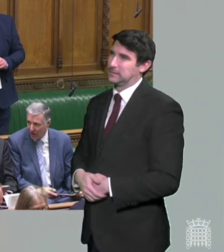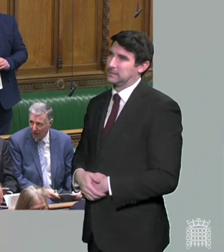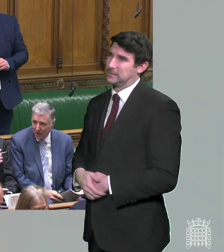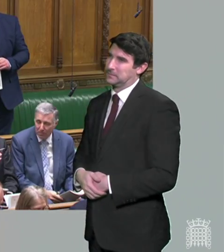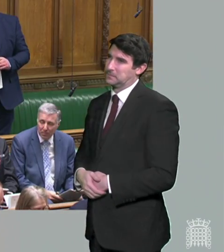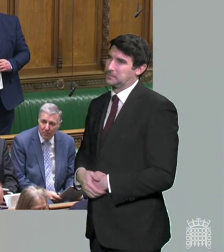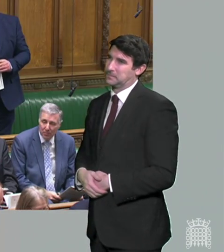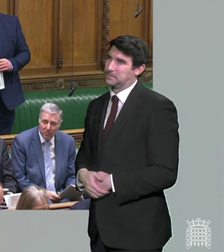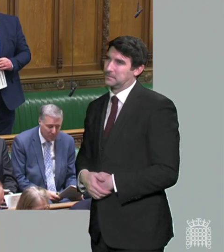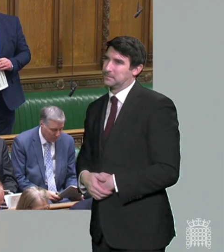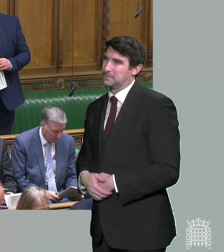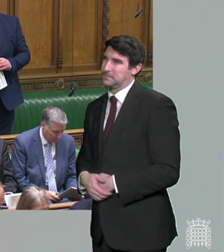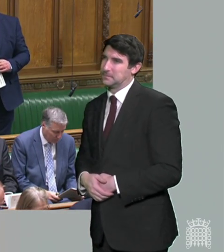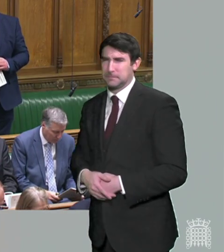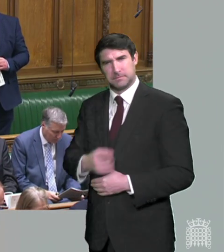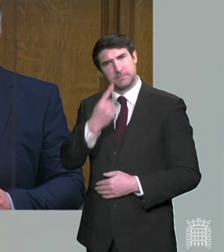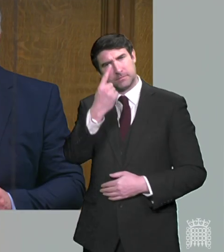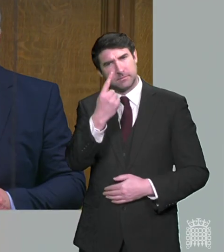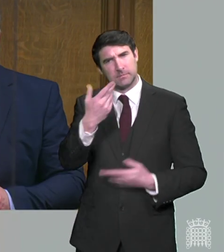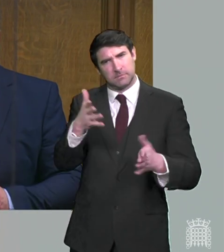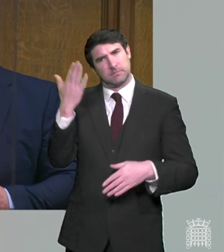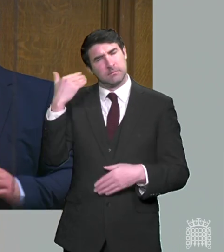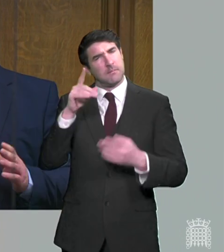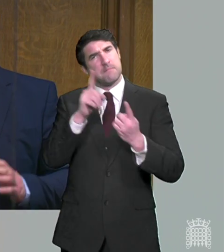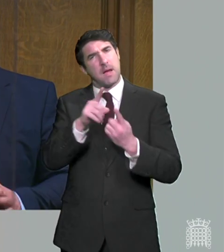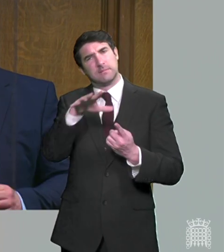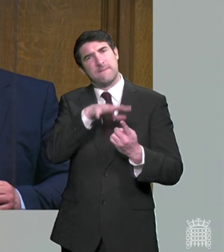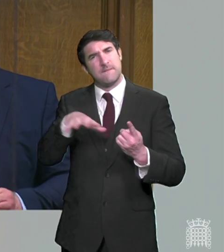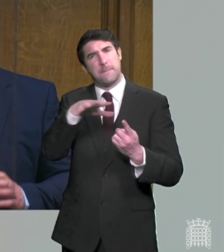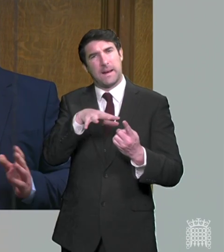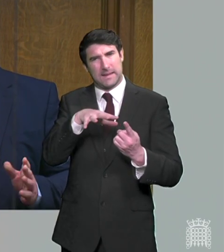The Secretary of State recently met the family of Dáithí Mac Gabhann.